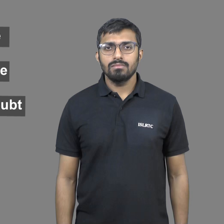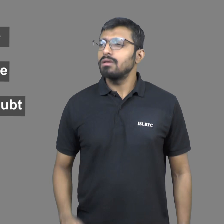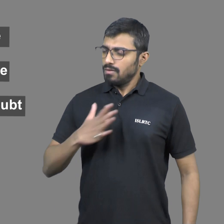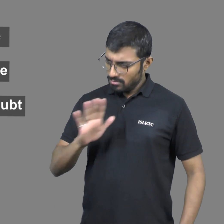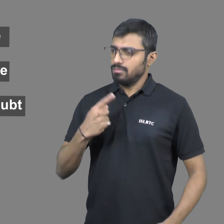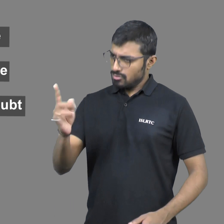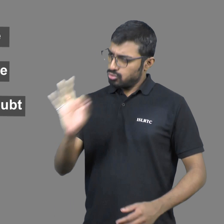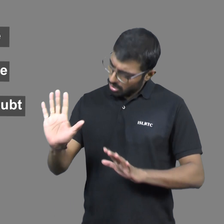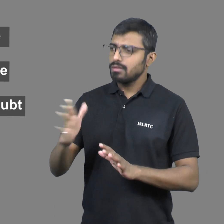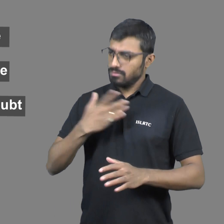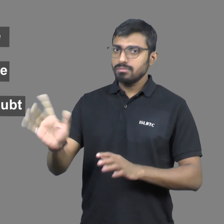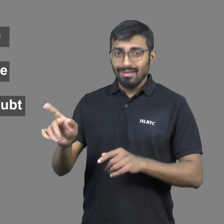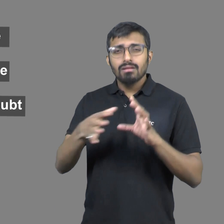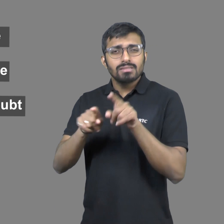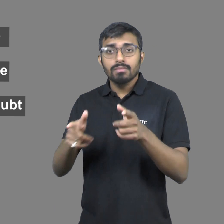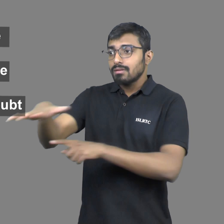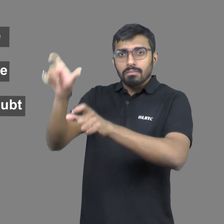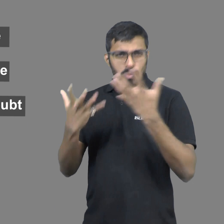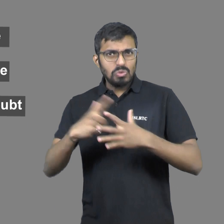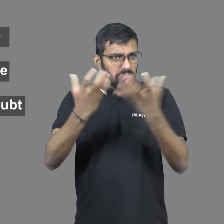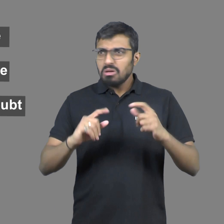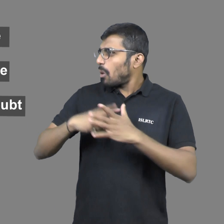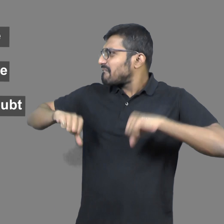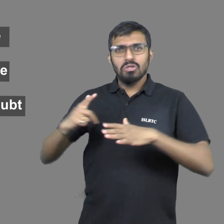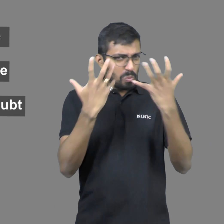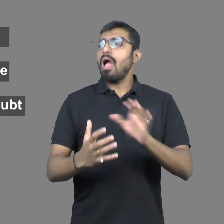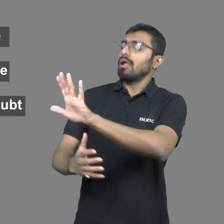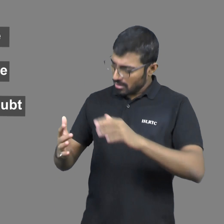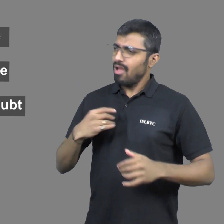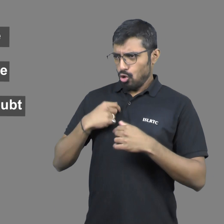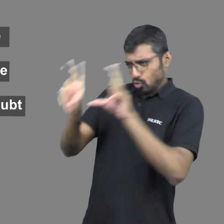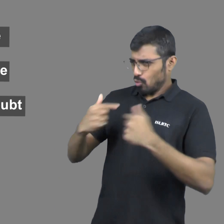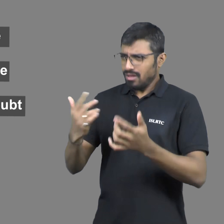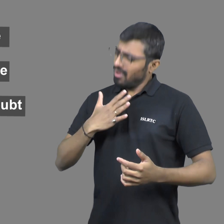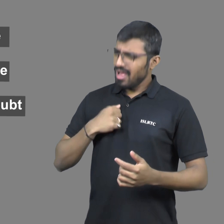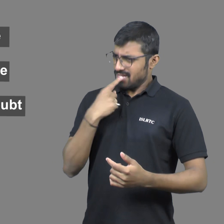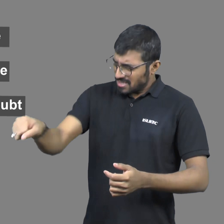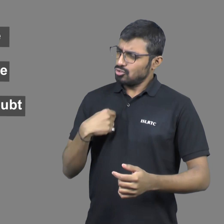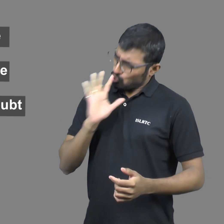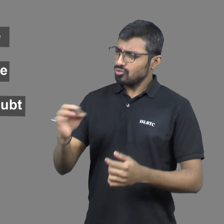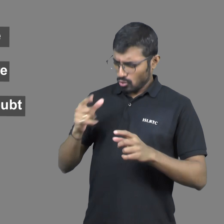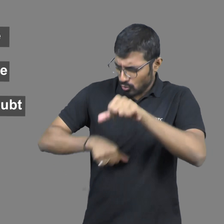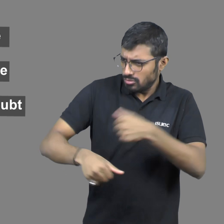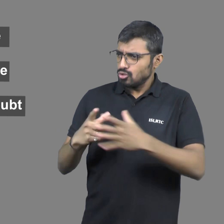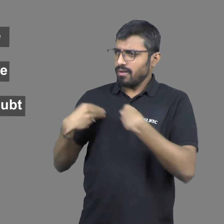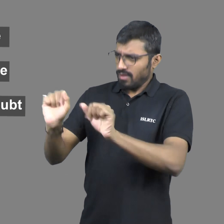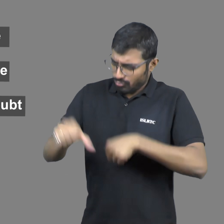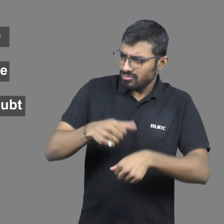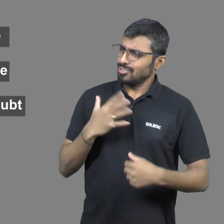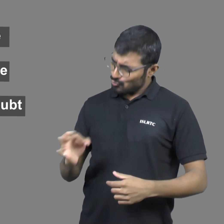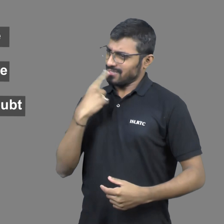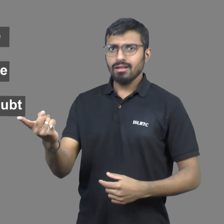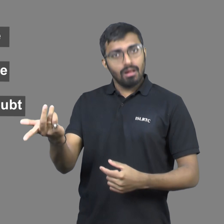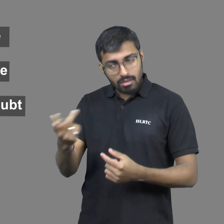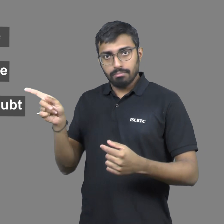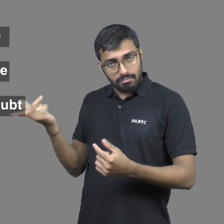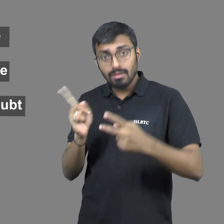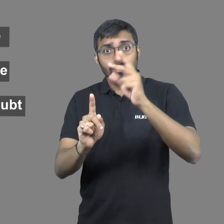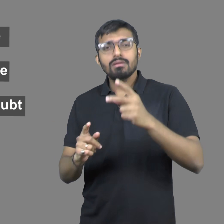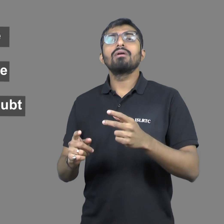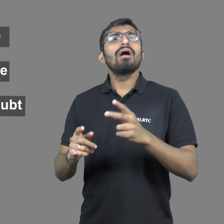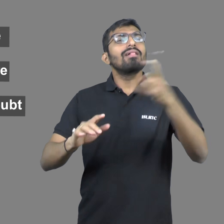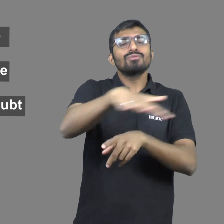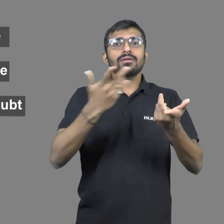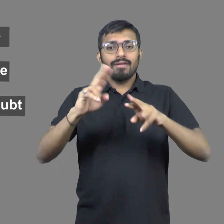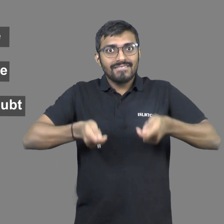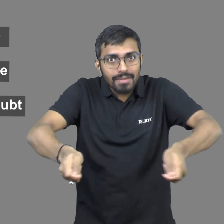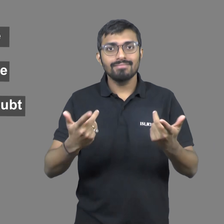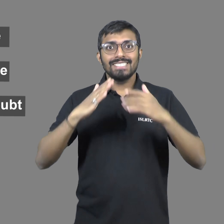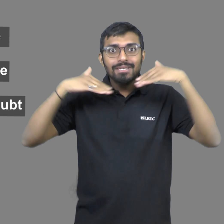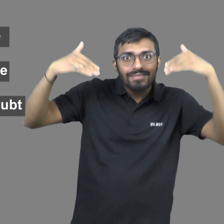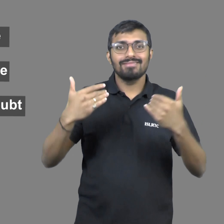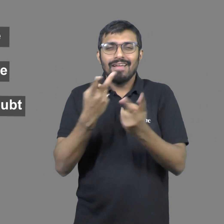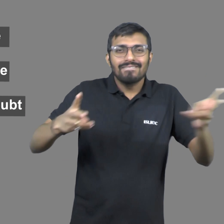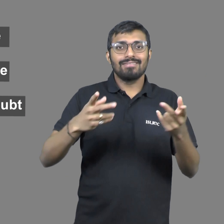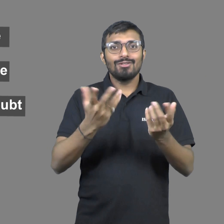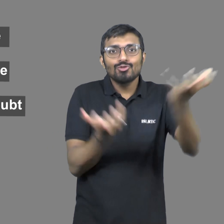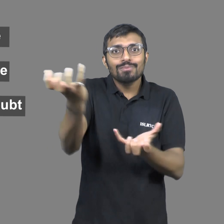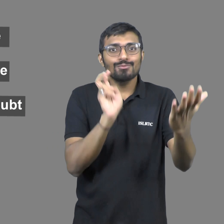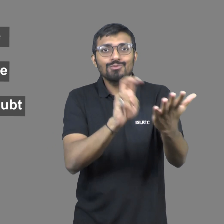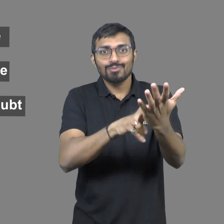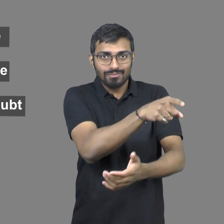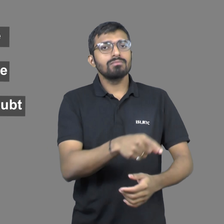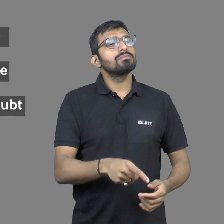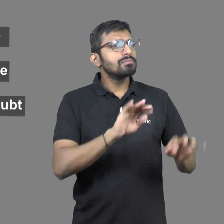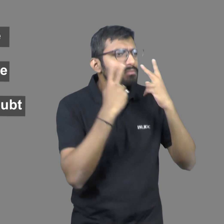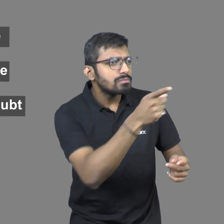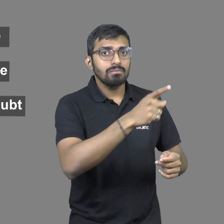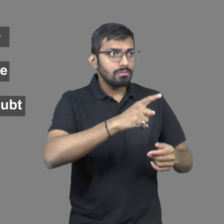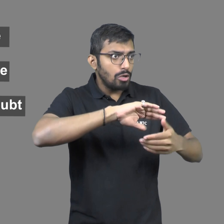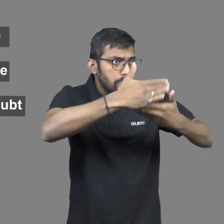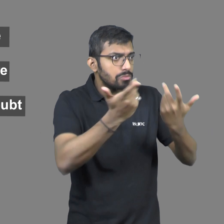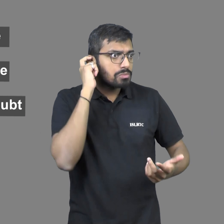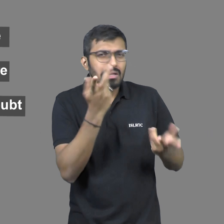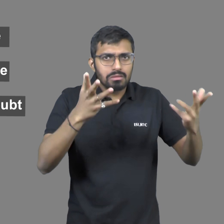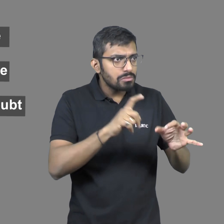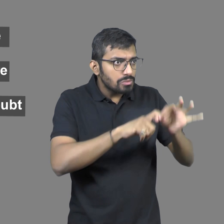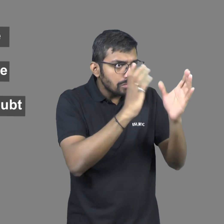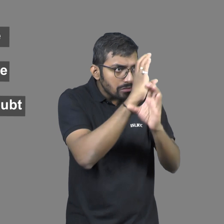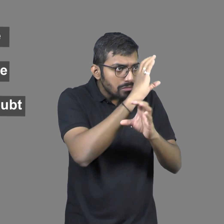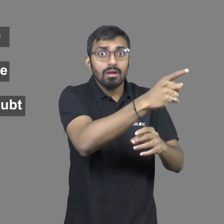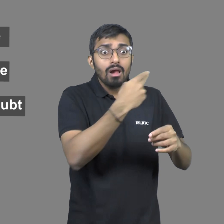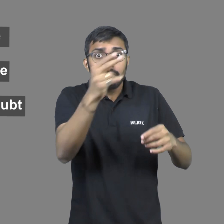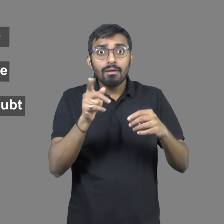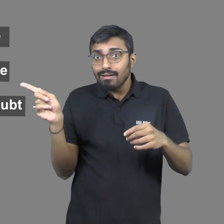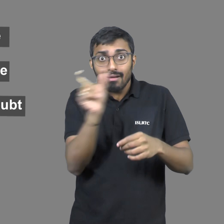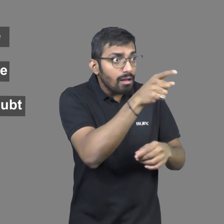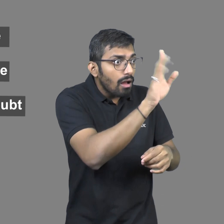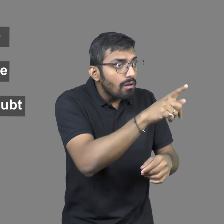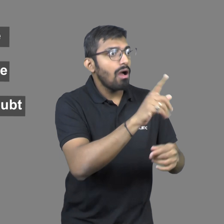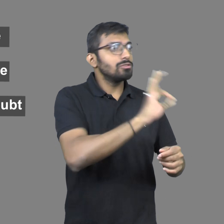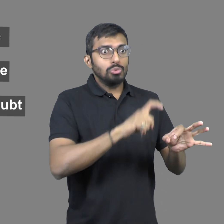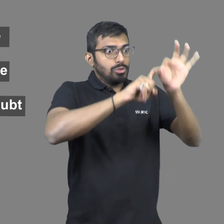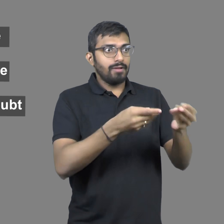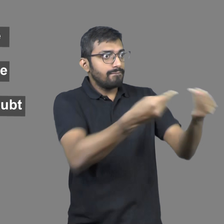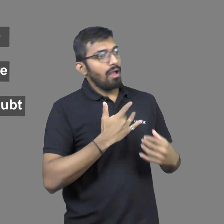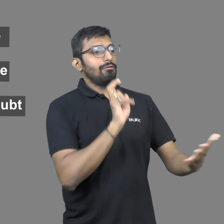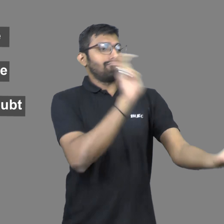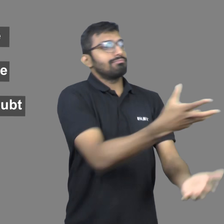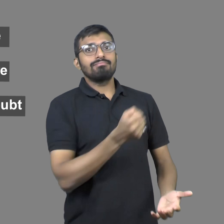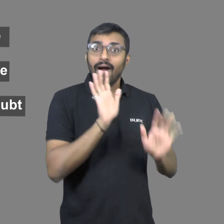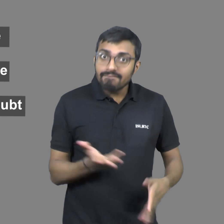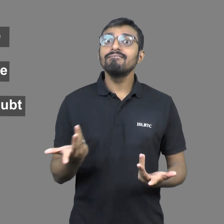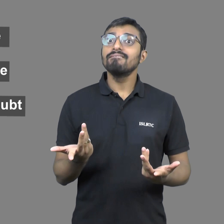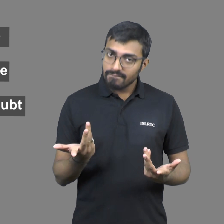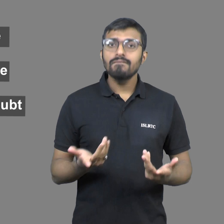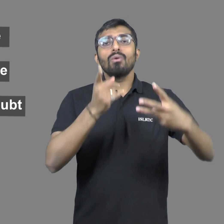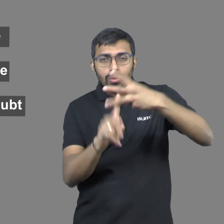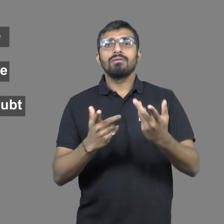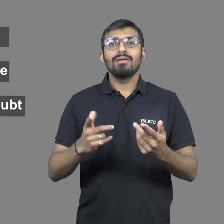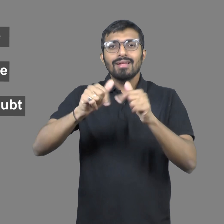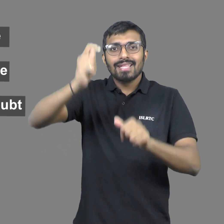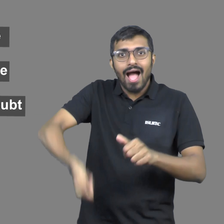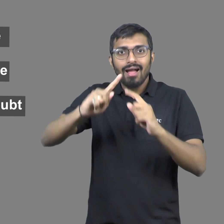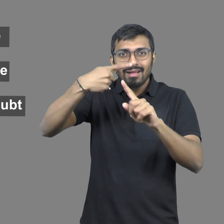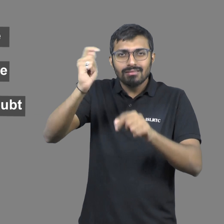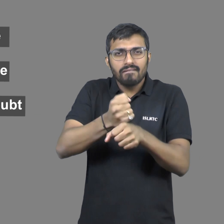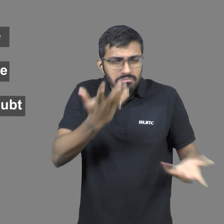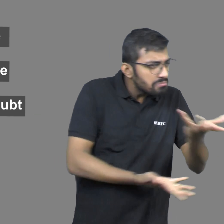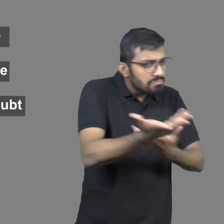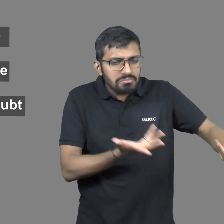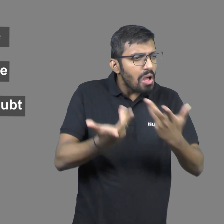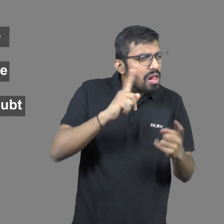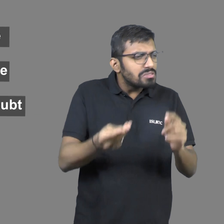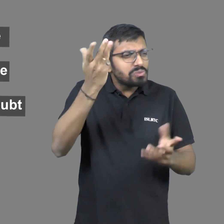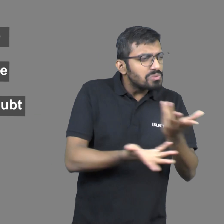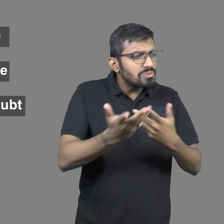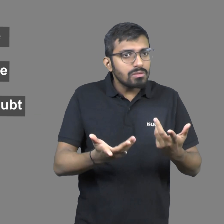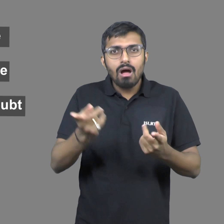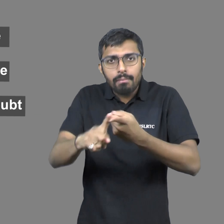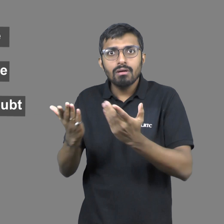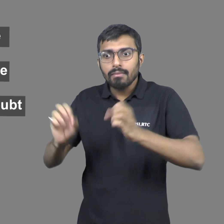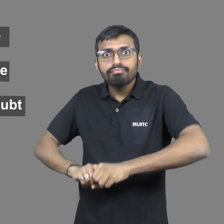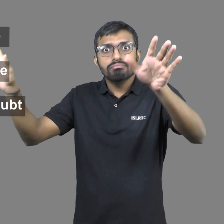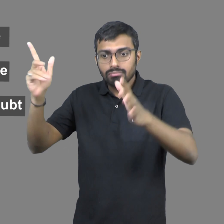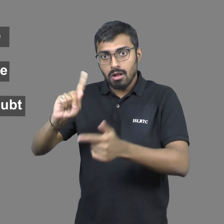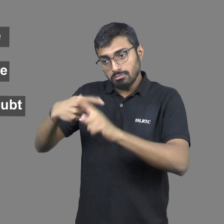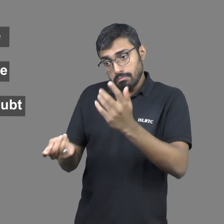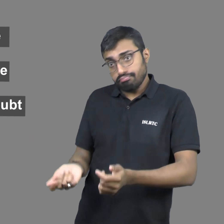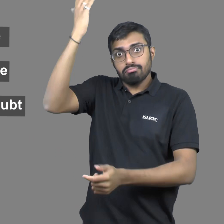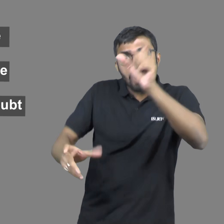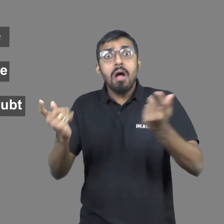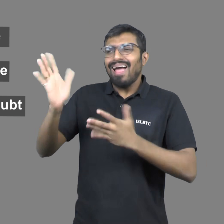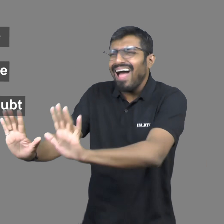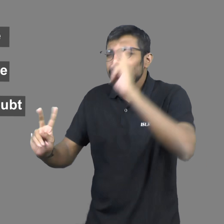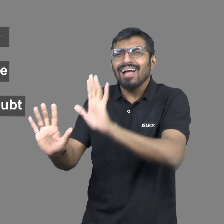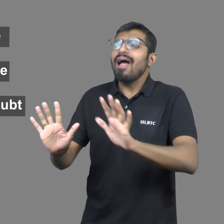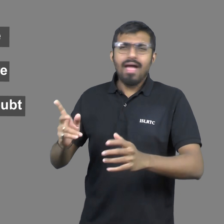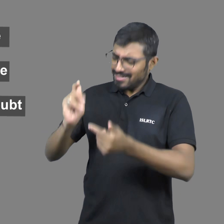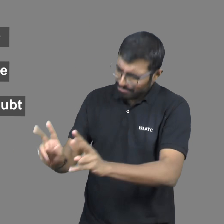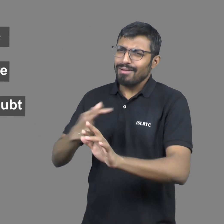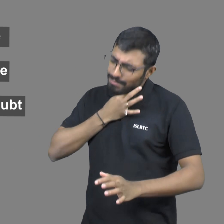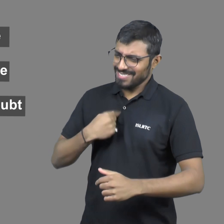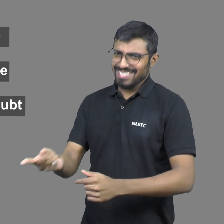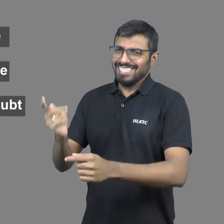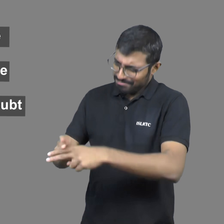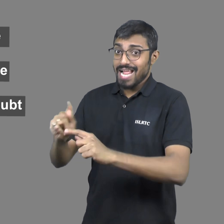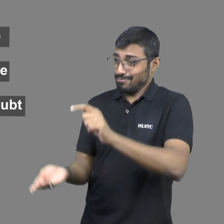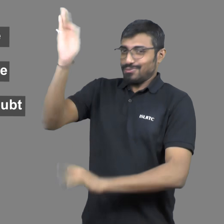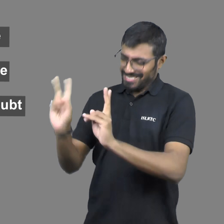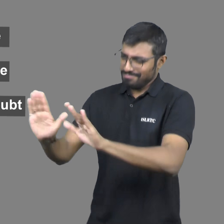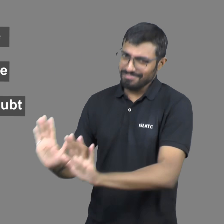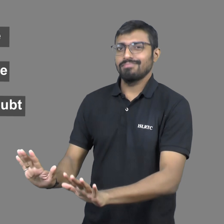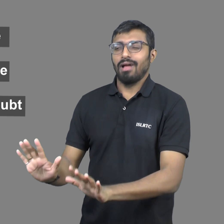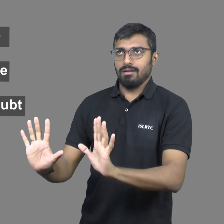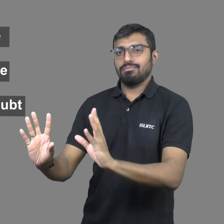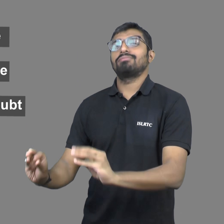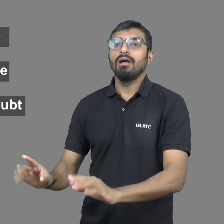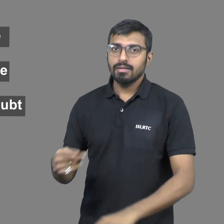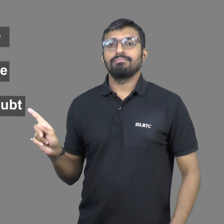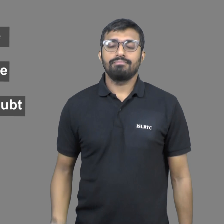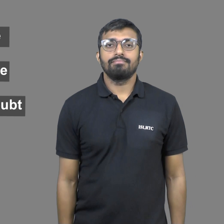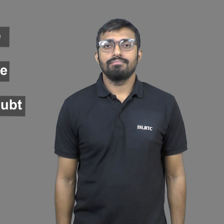Assure Reassure Relieve doubt